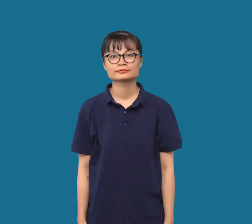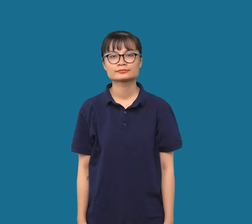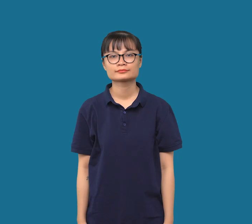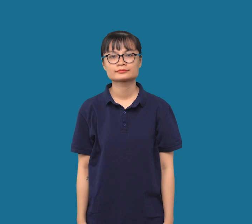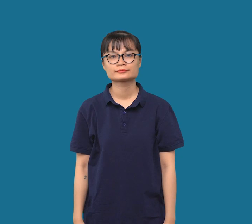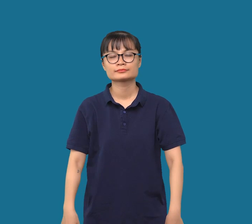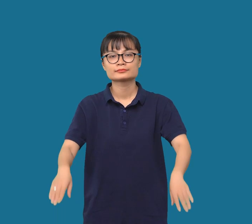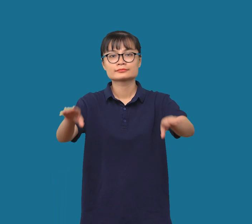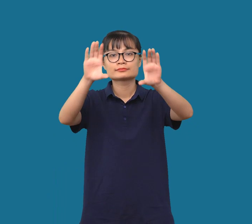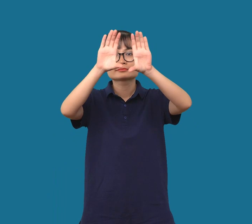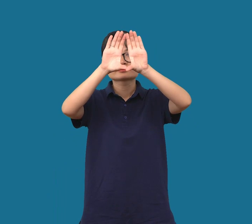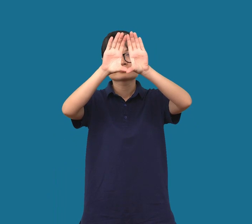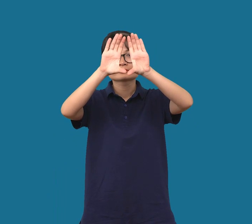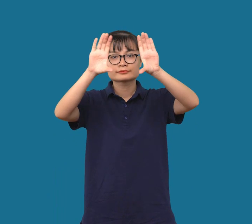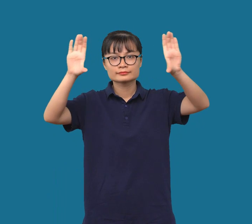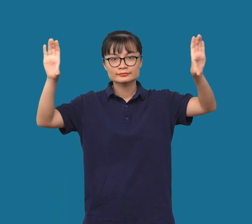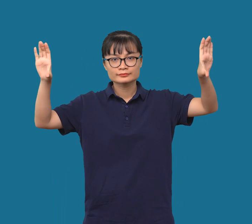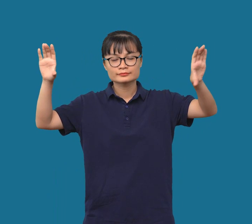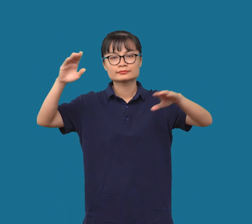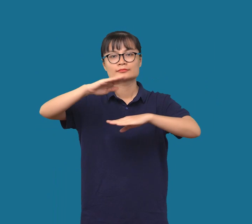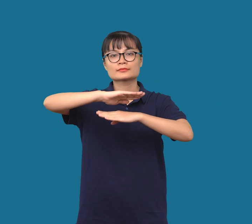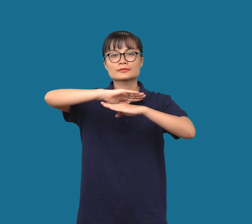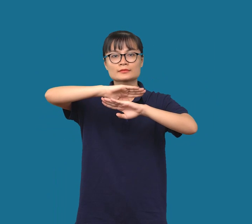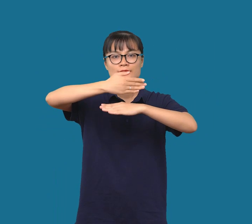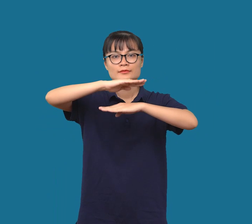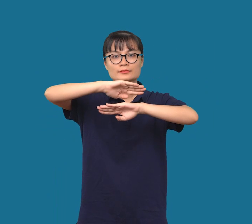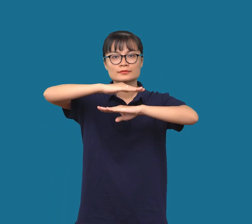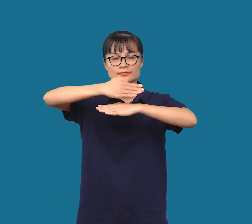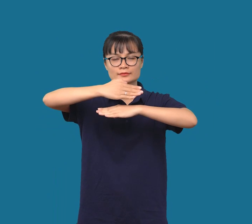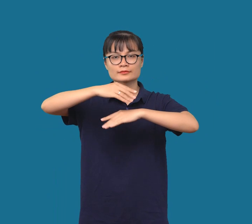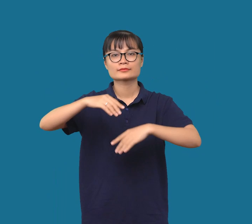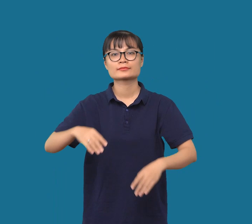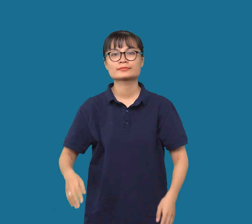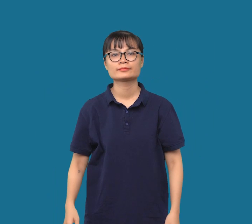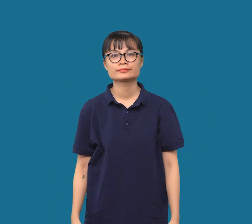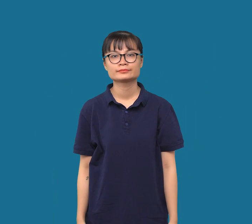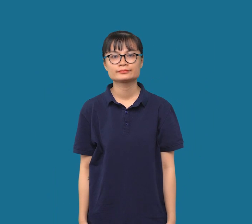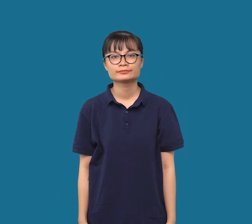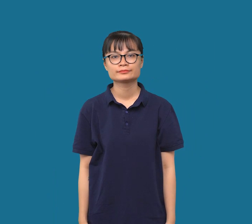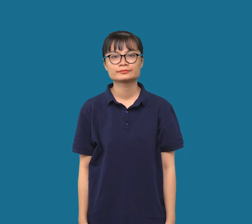điều hòa